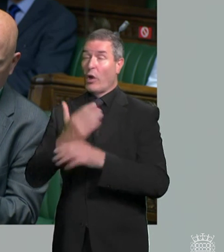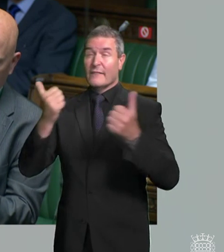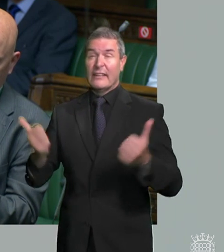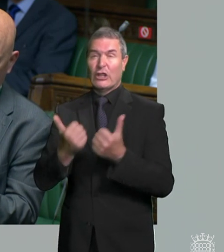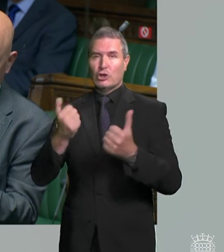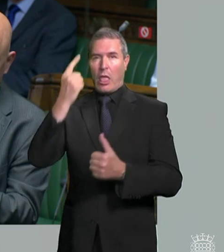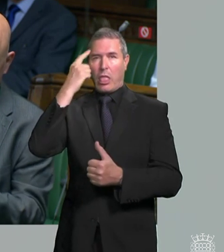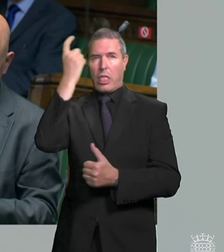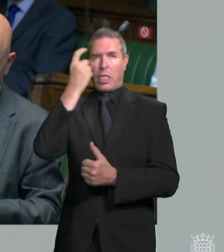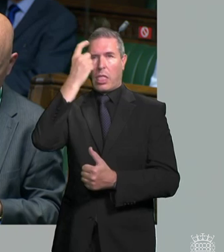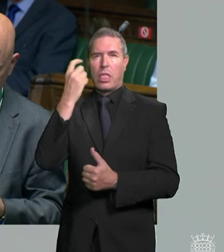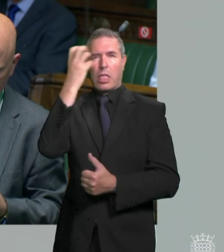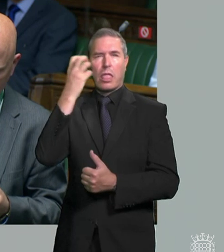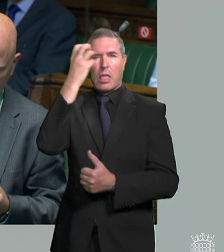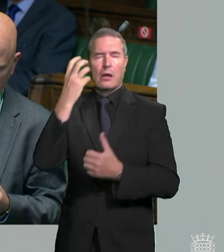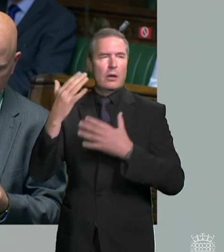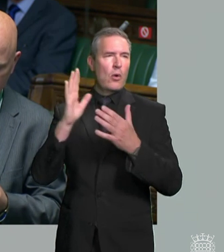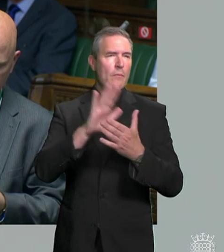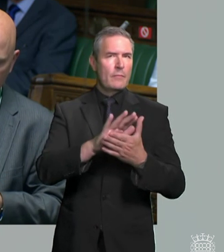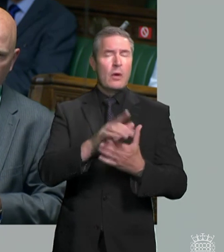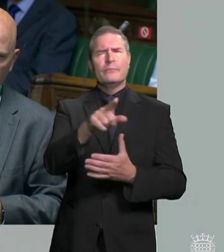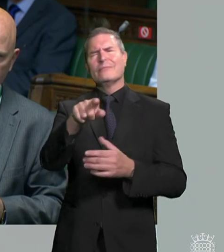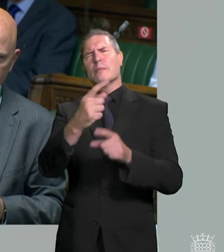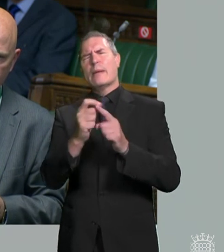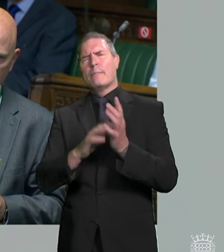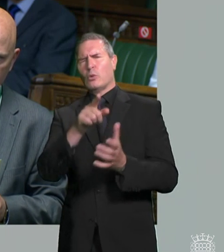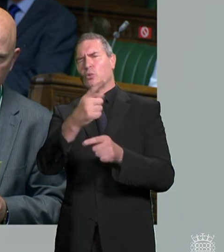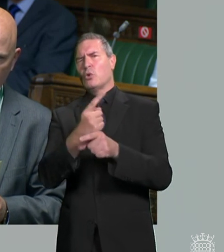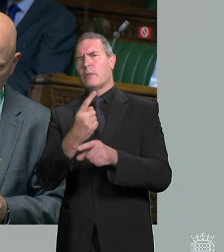The Prime Minister talks about vaccines.